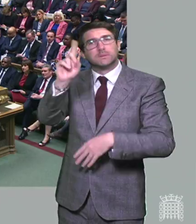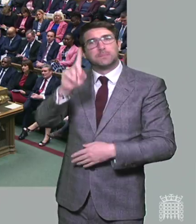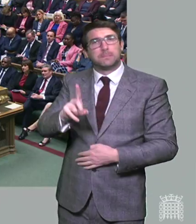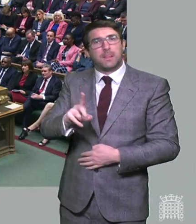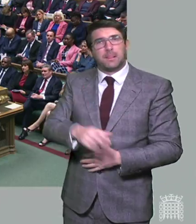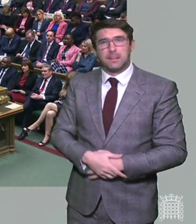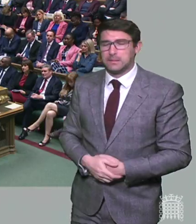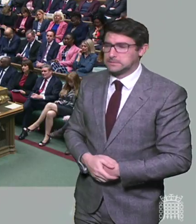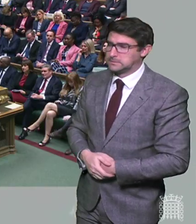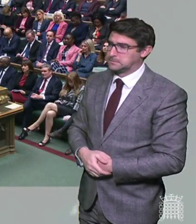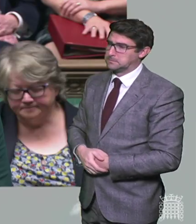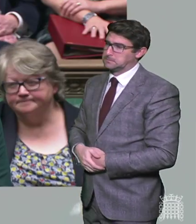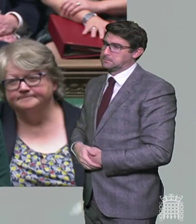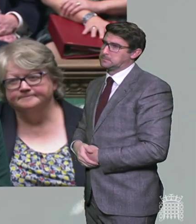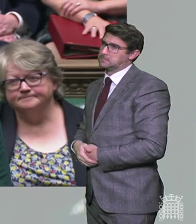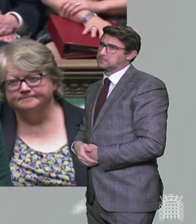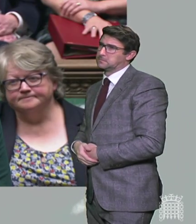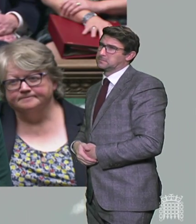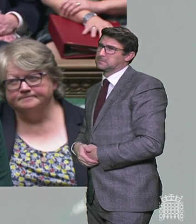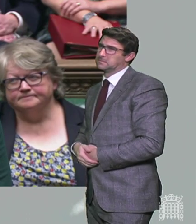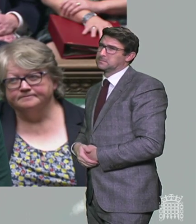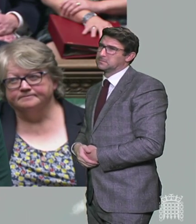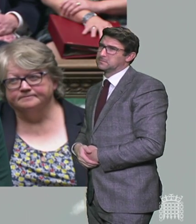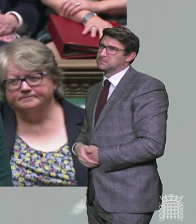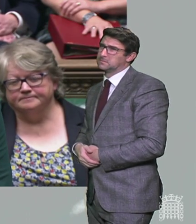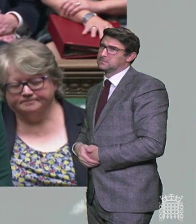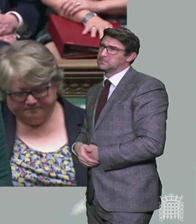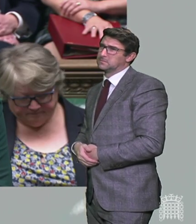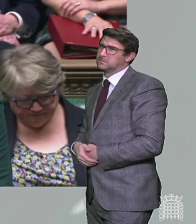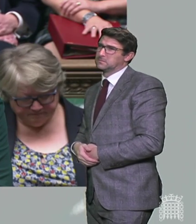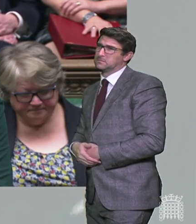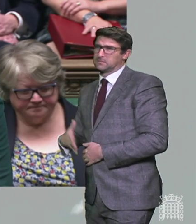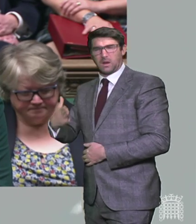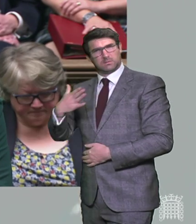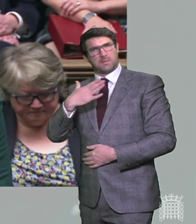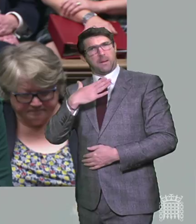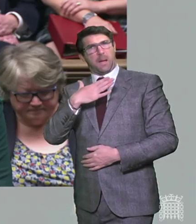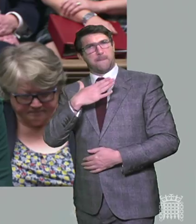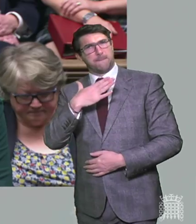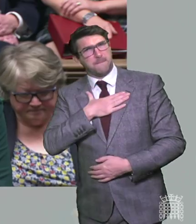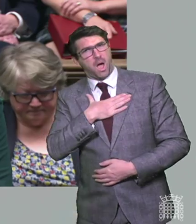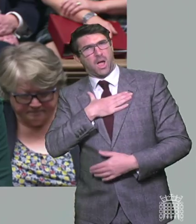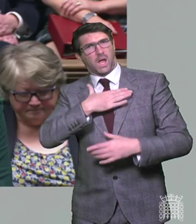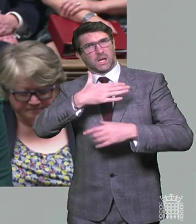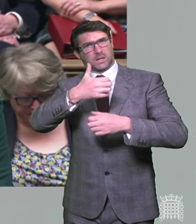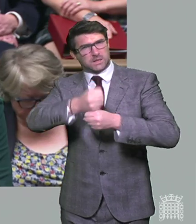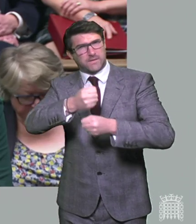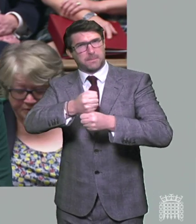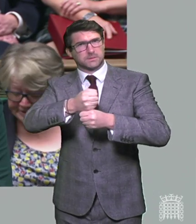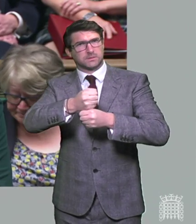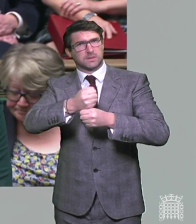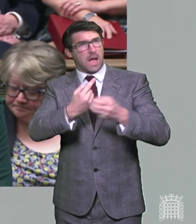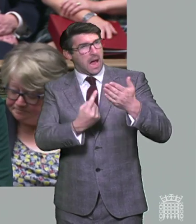What we have done as a Government is act decisively to deal with the very severe energy crisis we are facing.